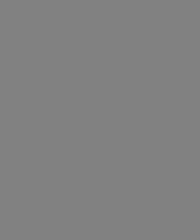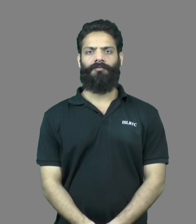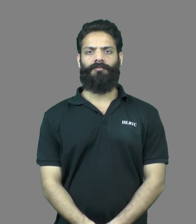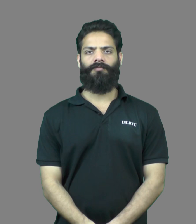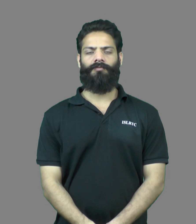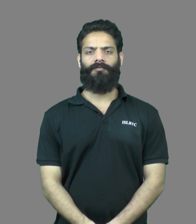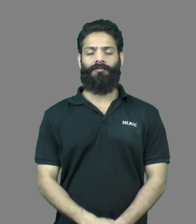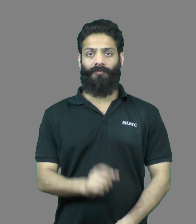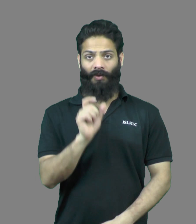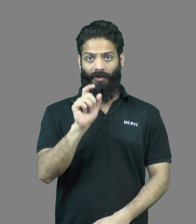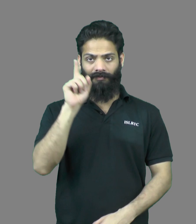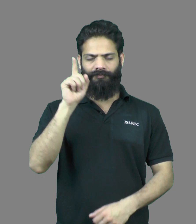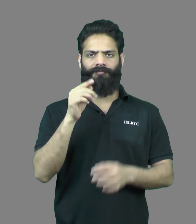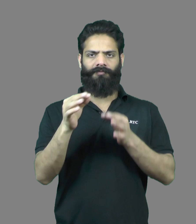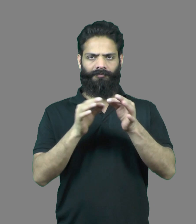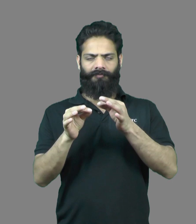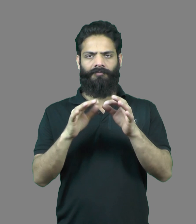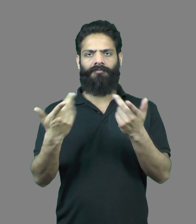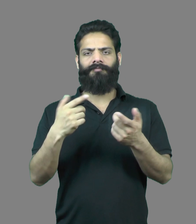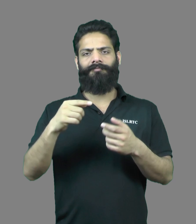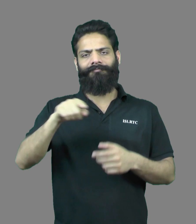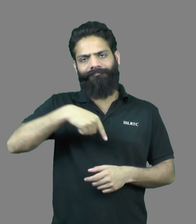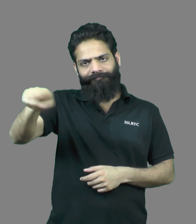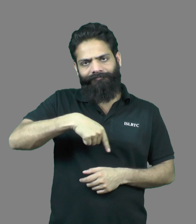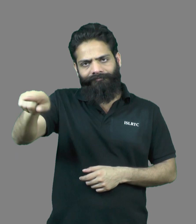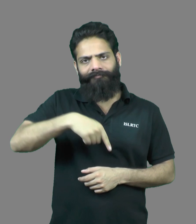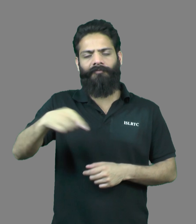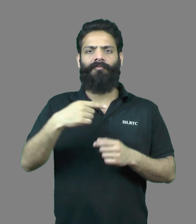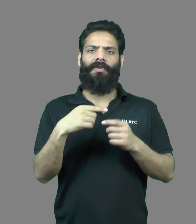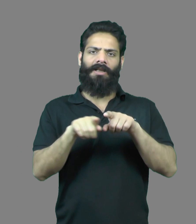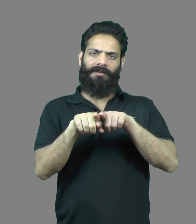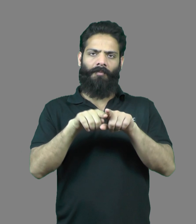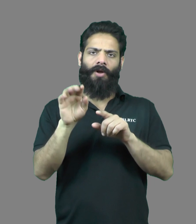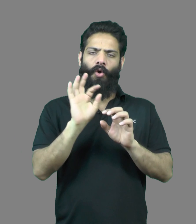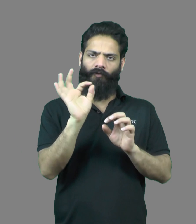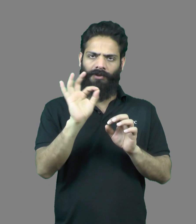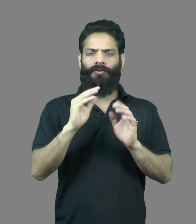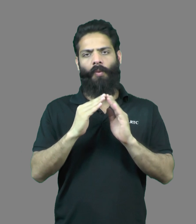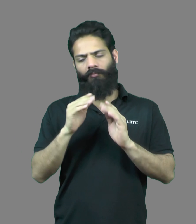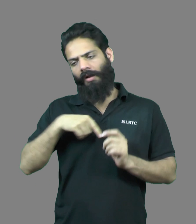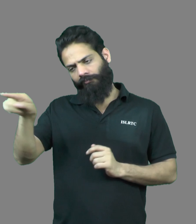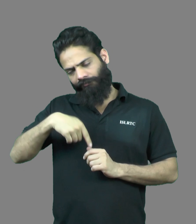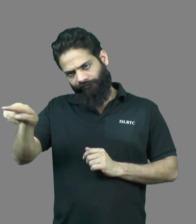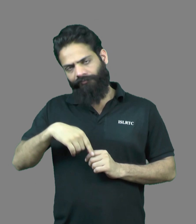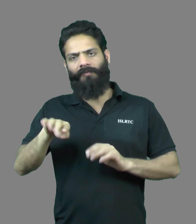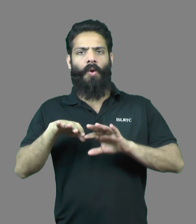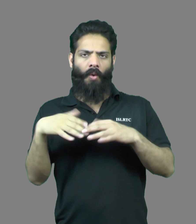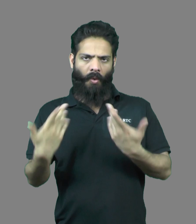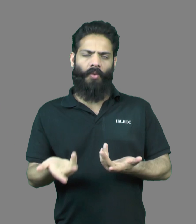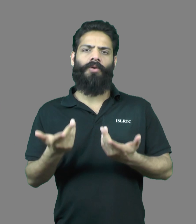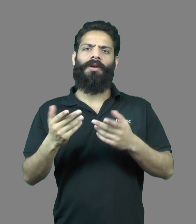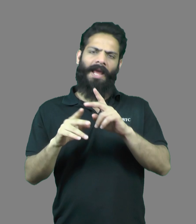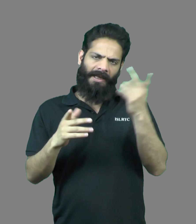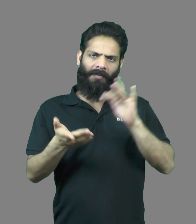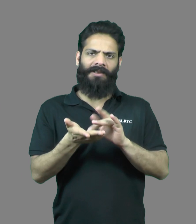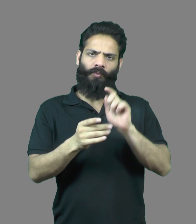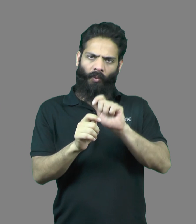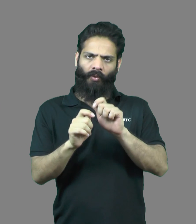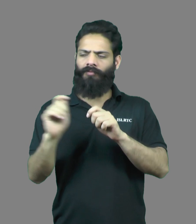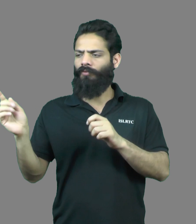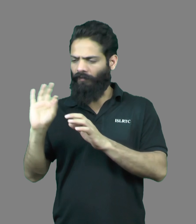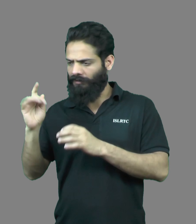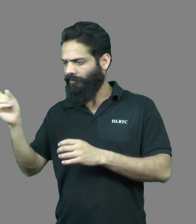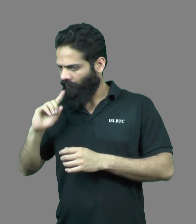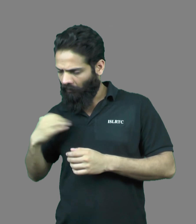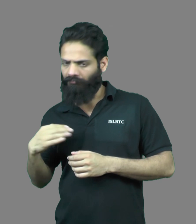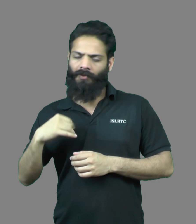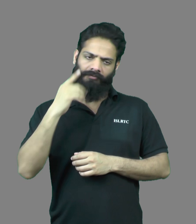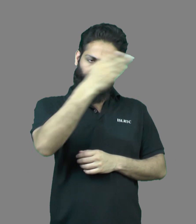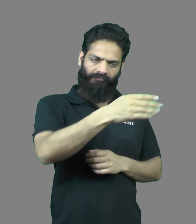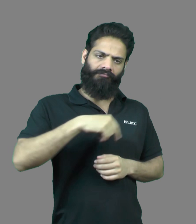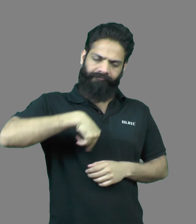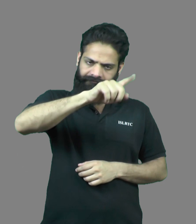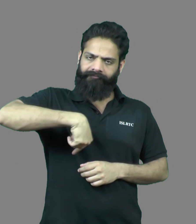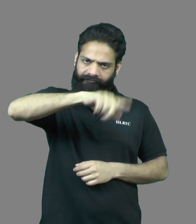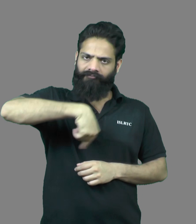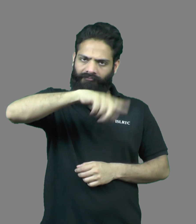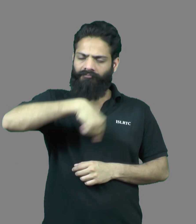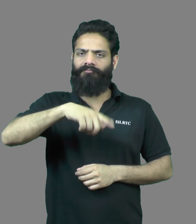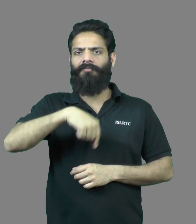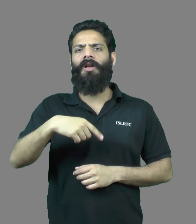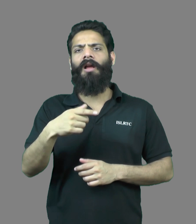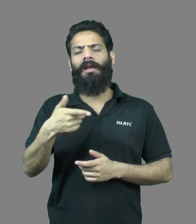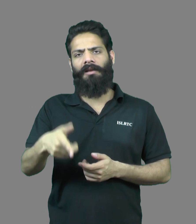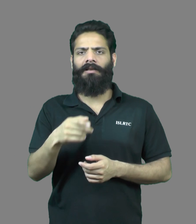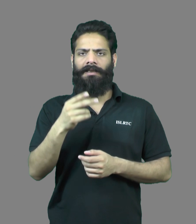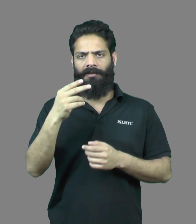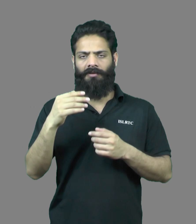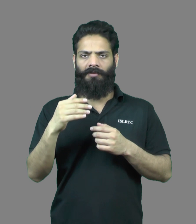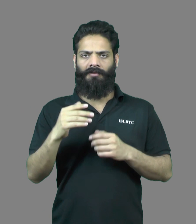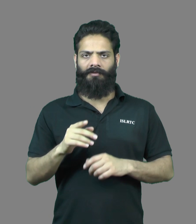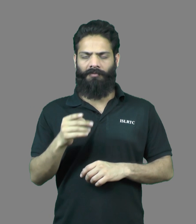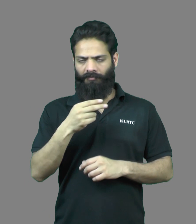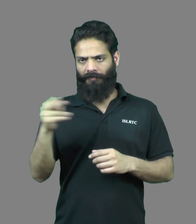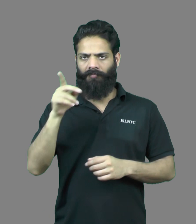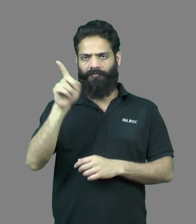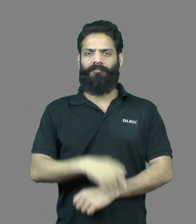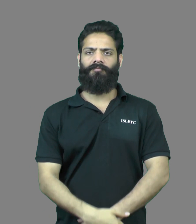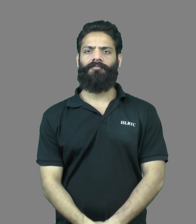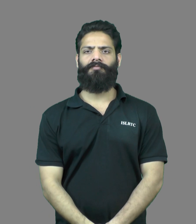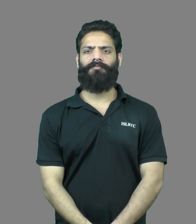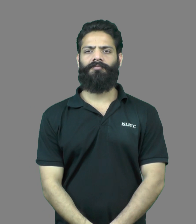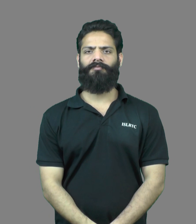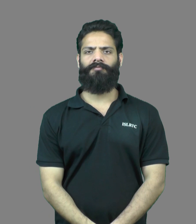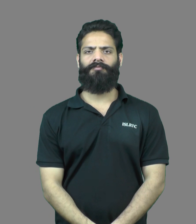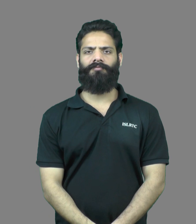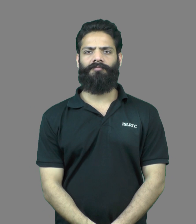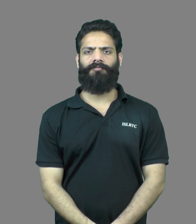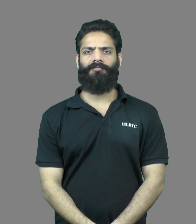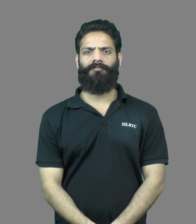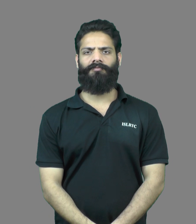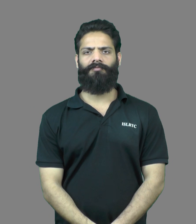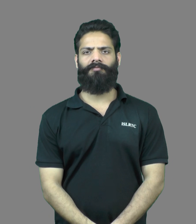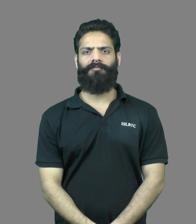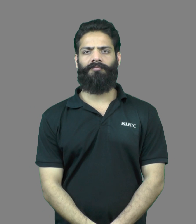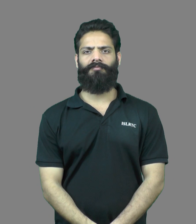Travelling